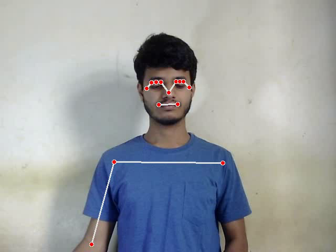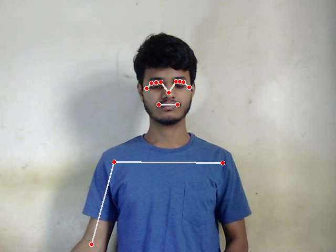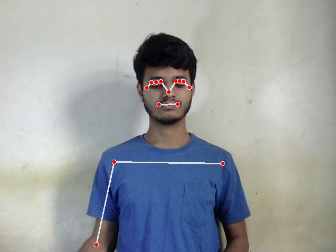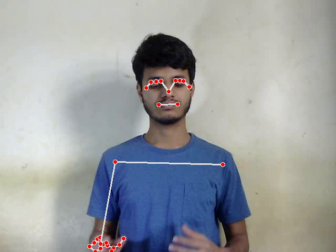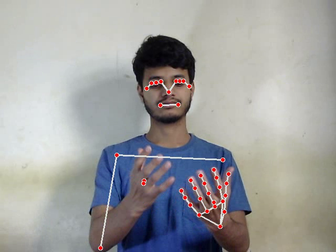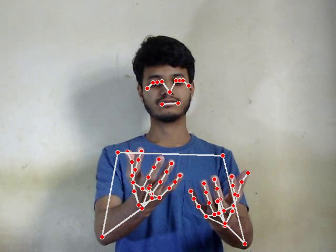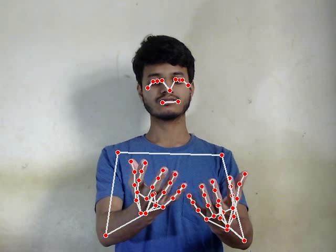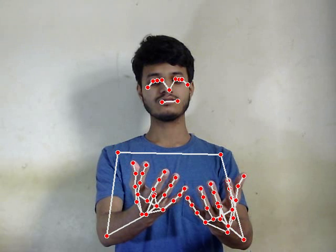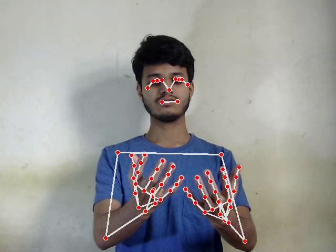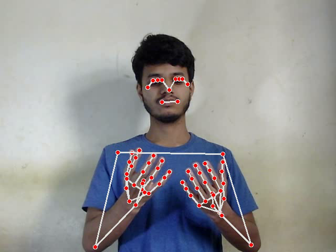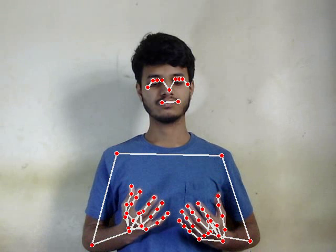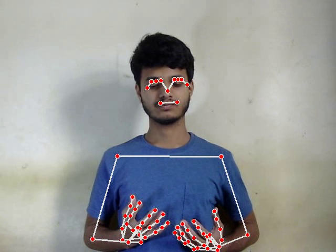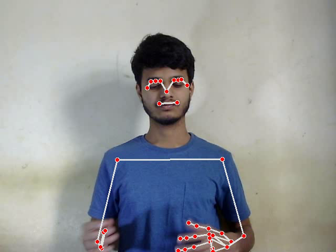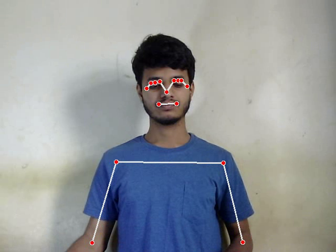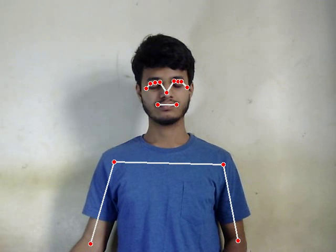want